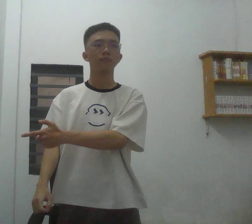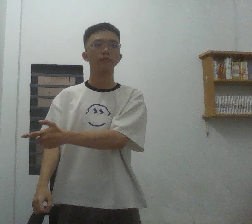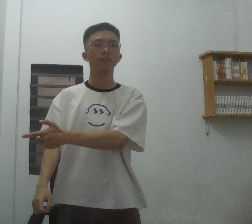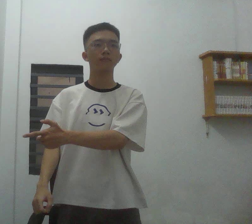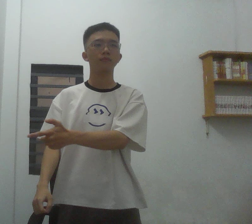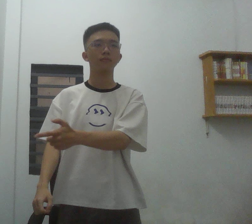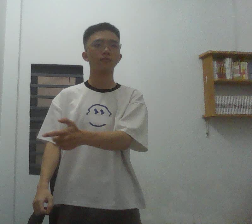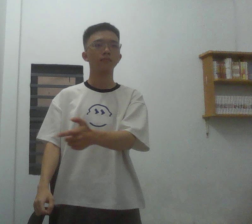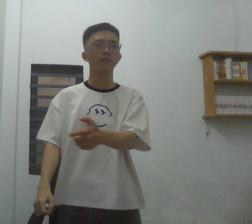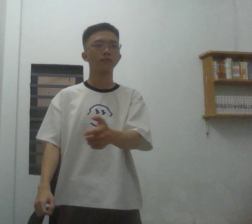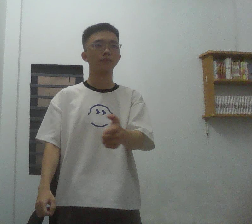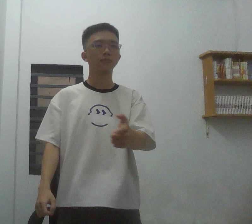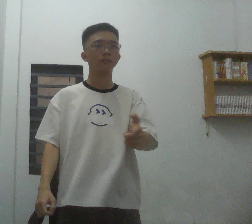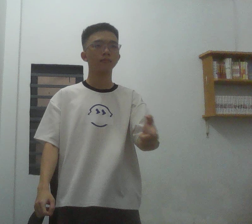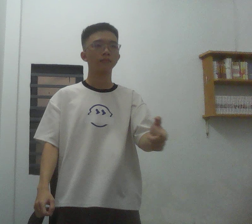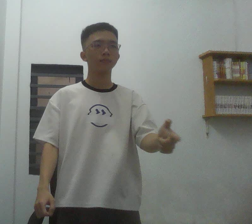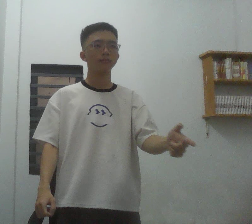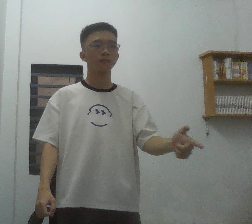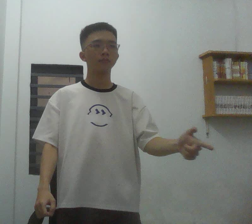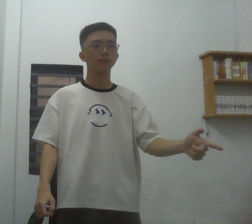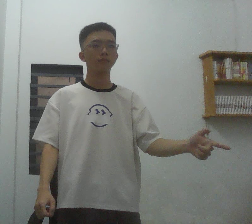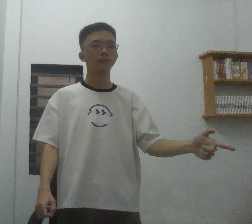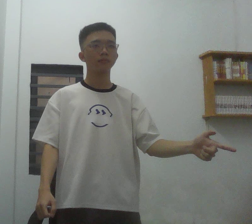cac ban